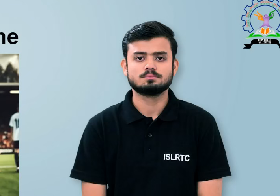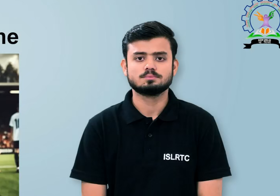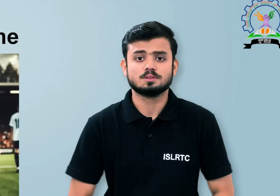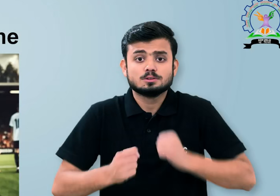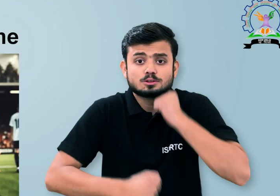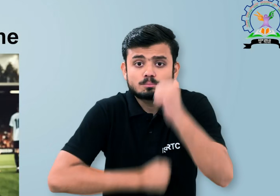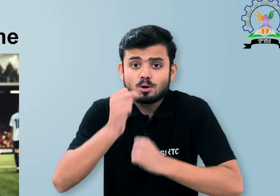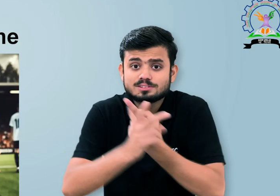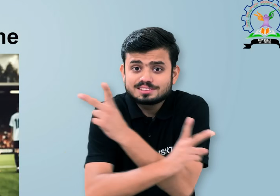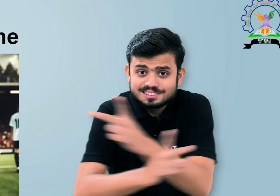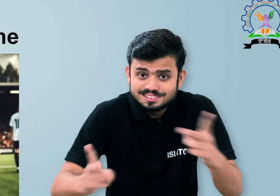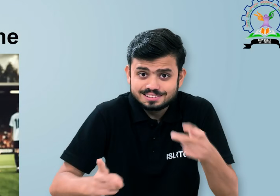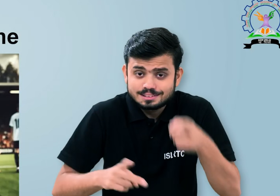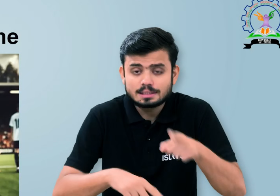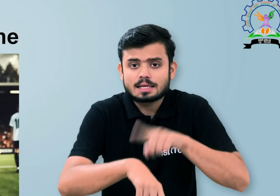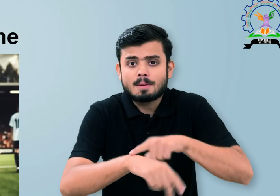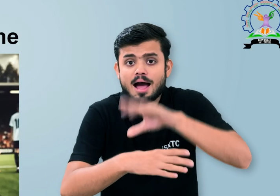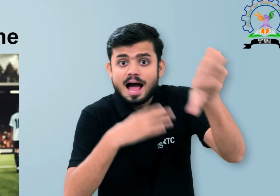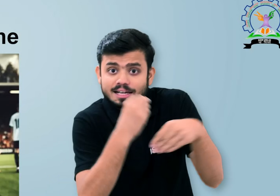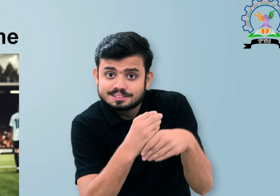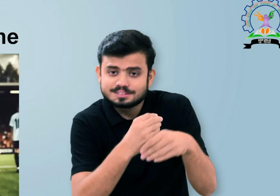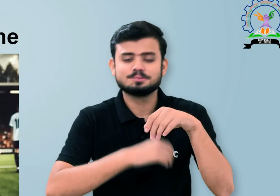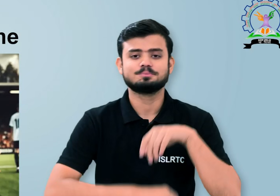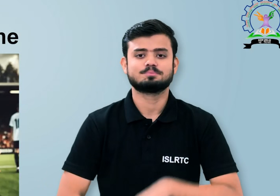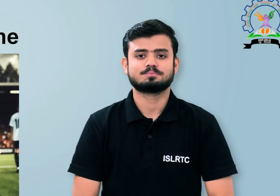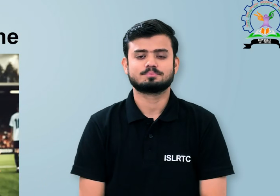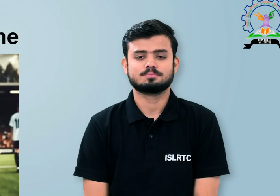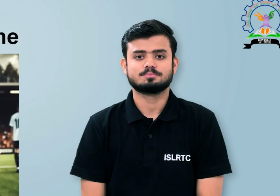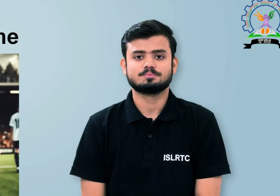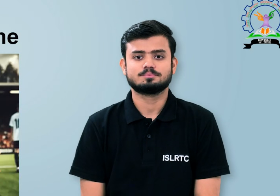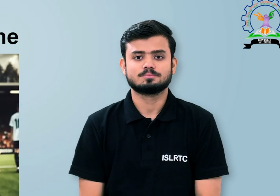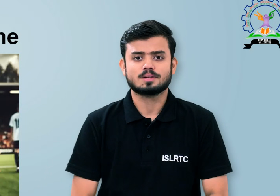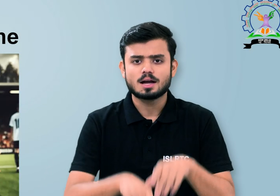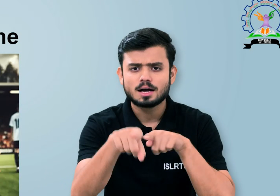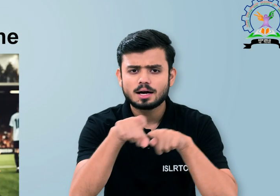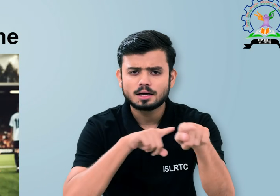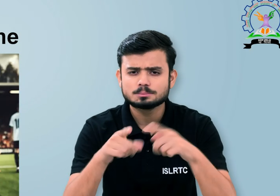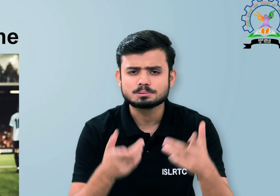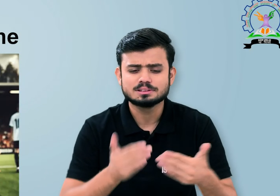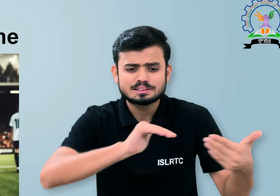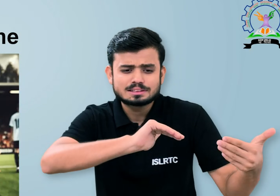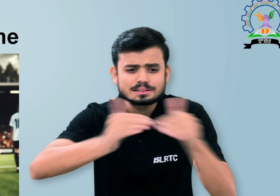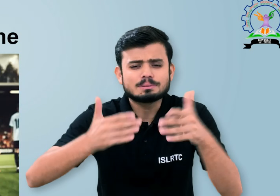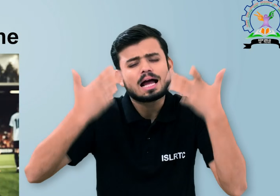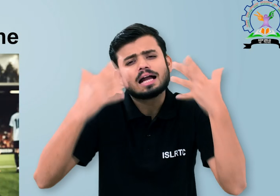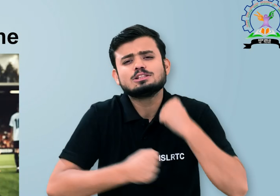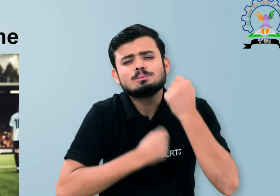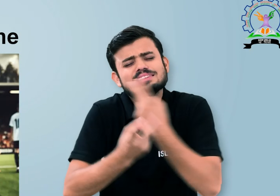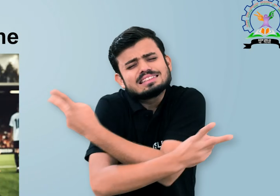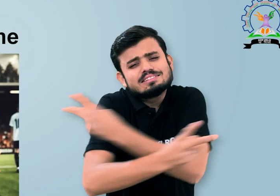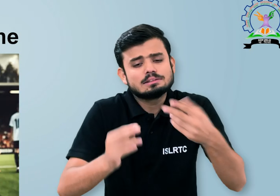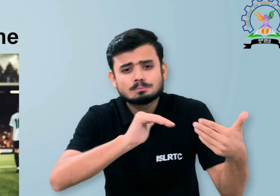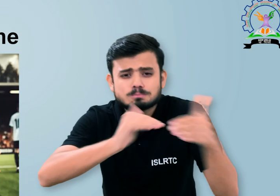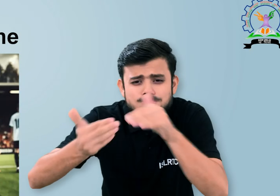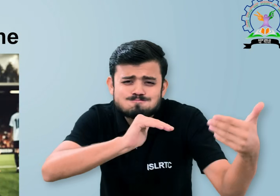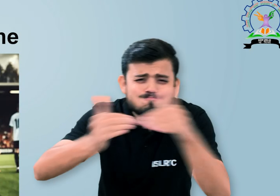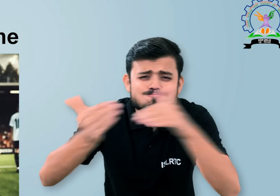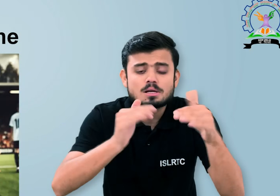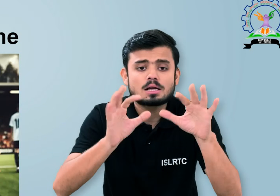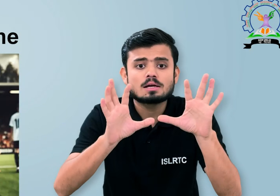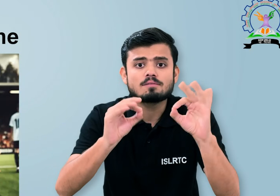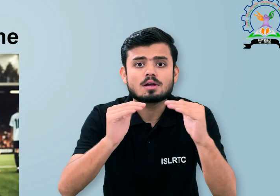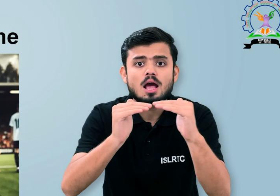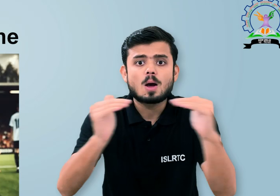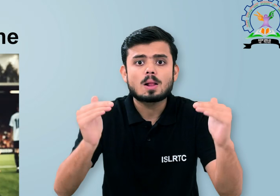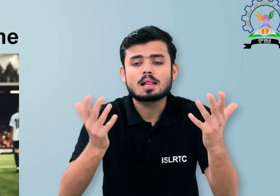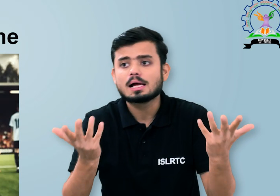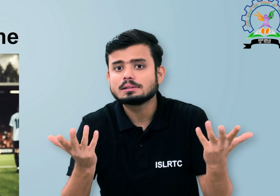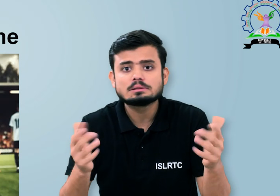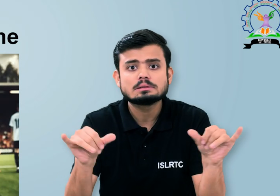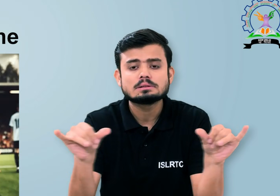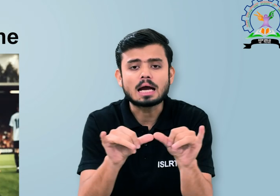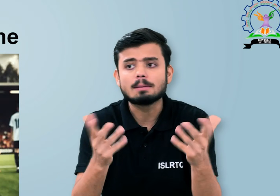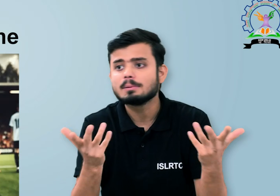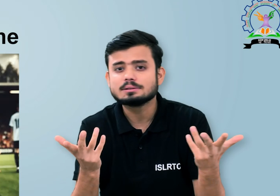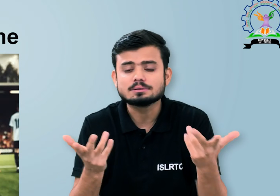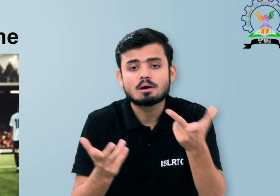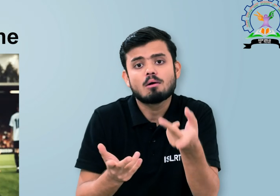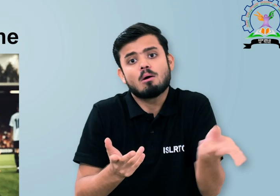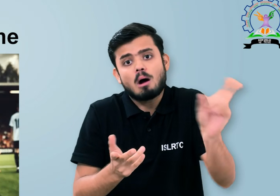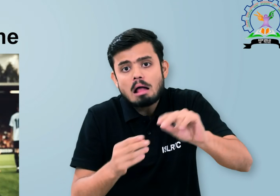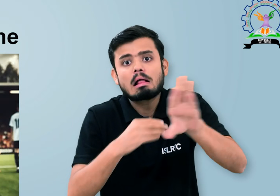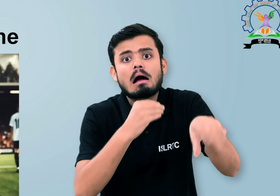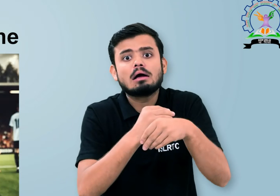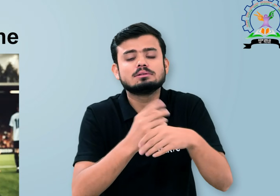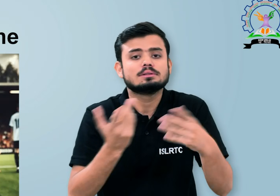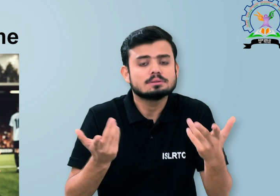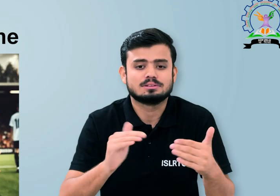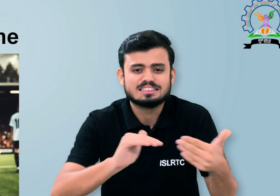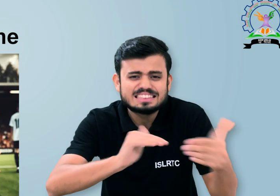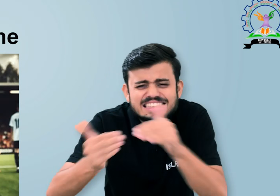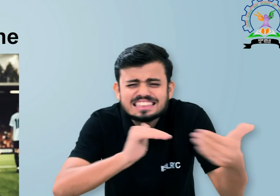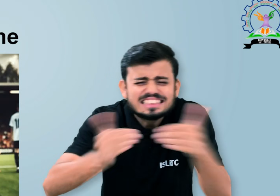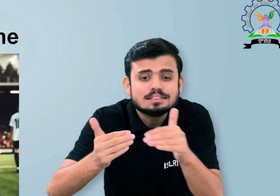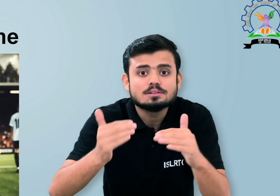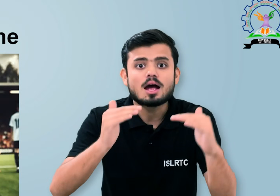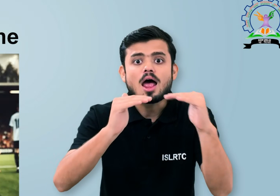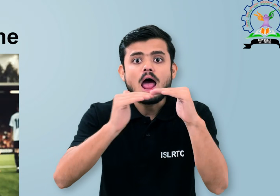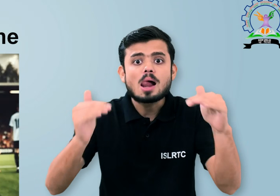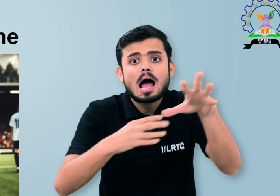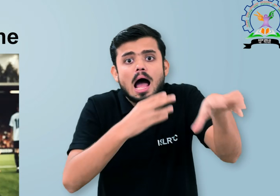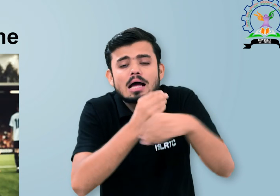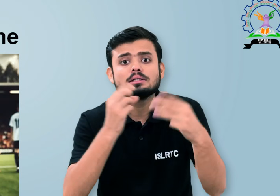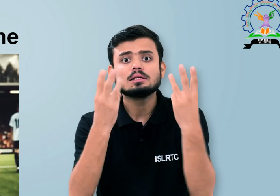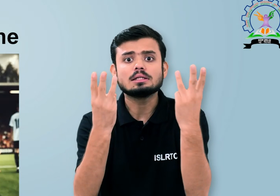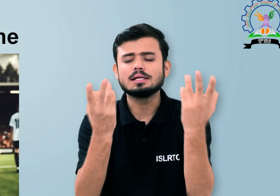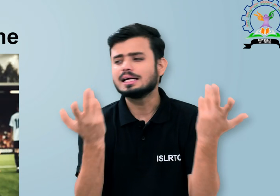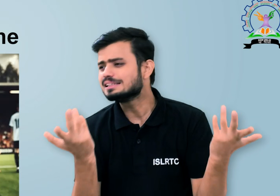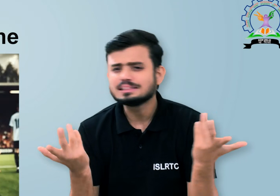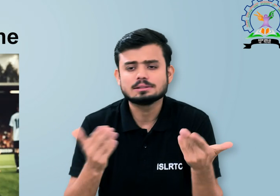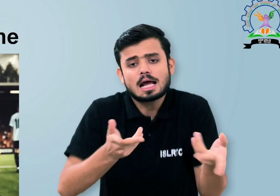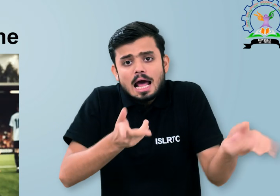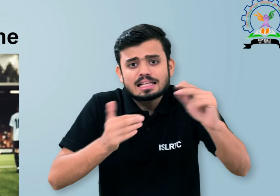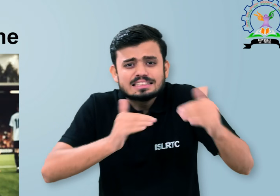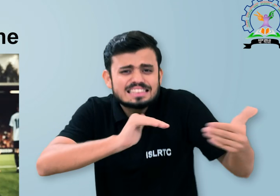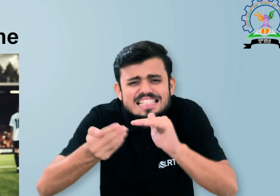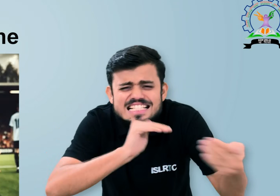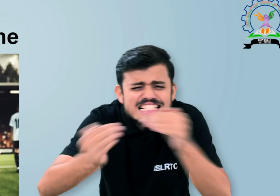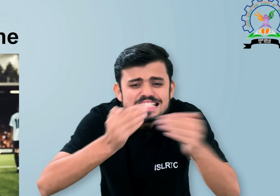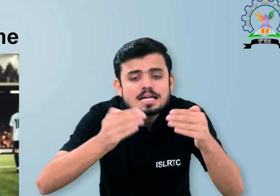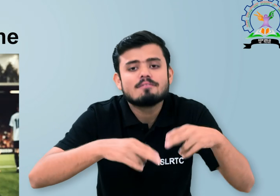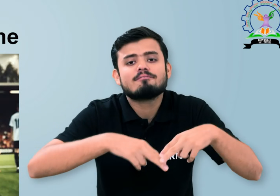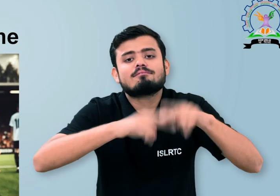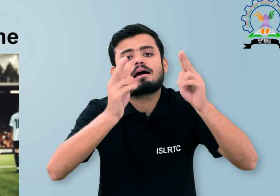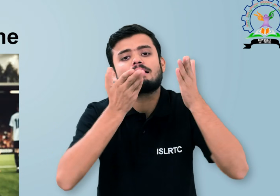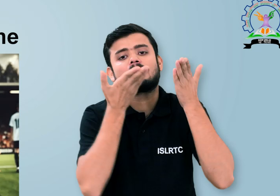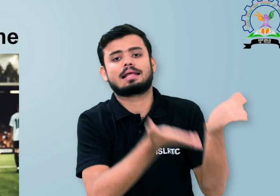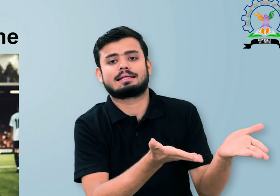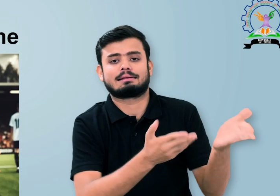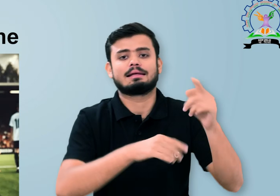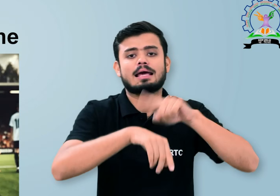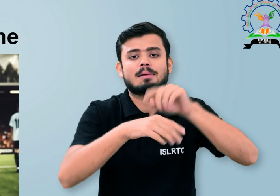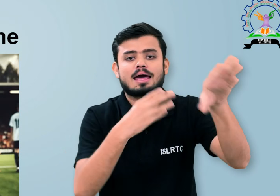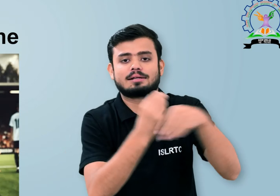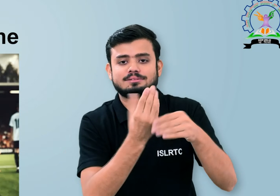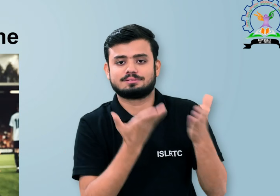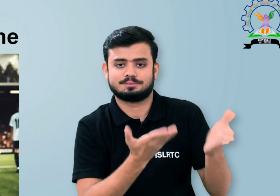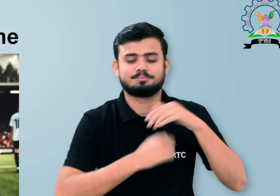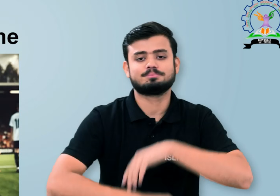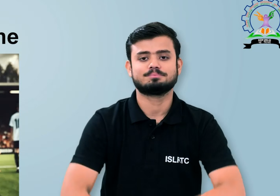Overtime, Extra Time It is an additional period of play in sports that's used to resolve a game when the score is tied after regulation